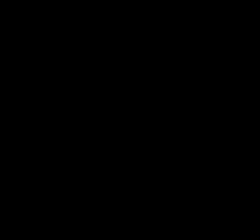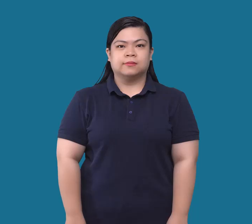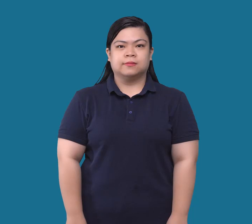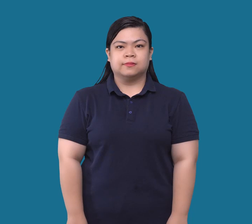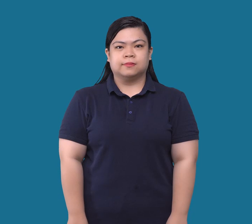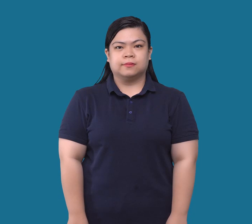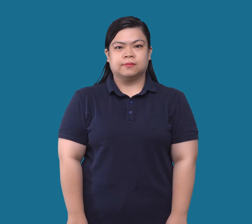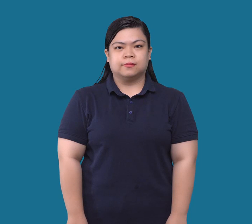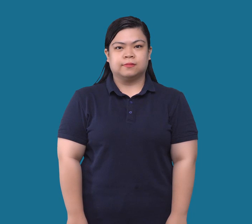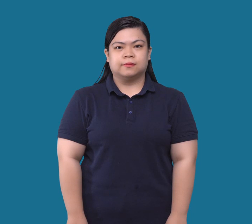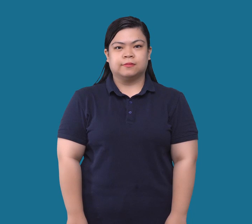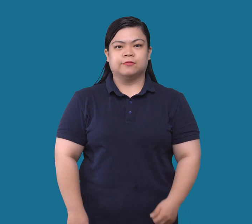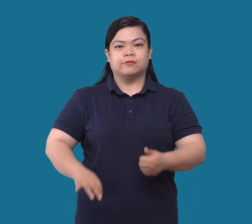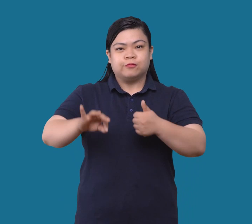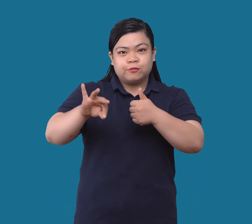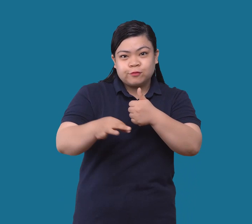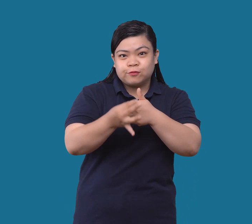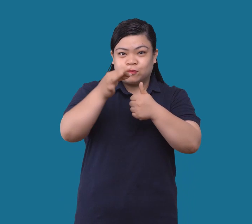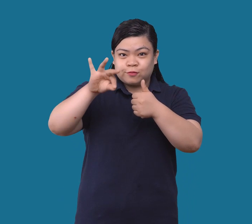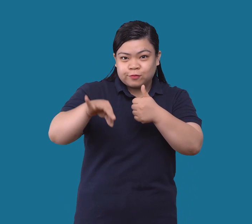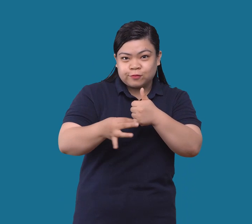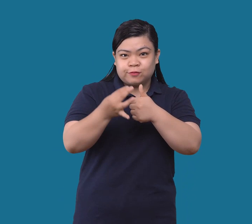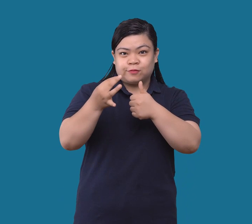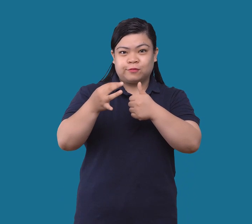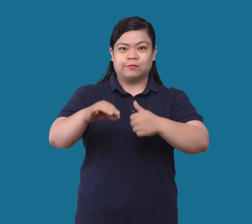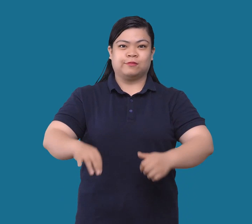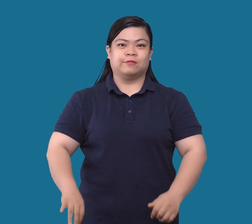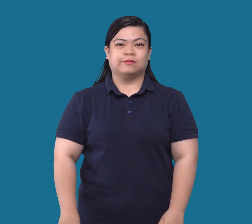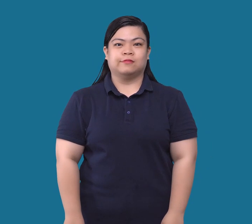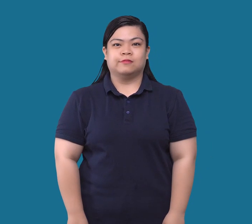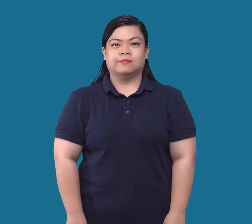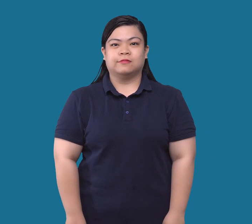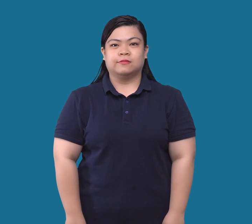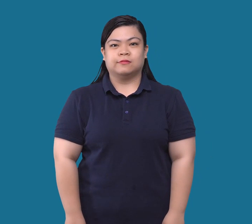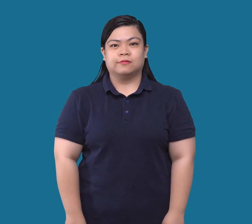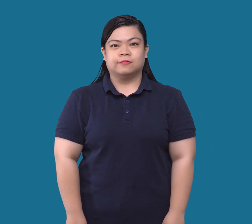thợ thêu